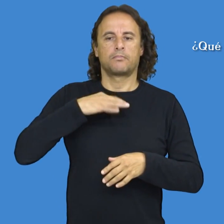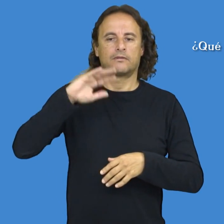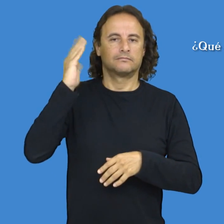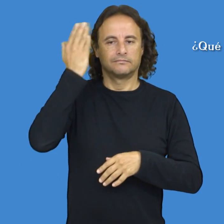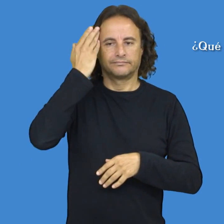afectar